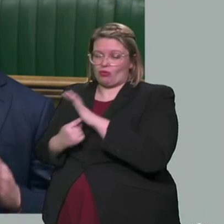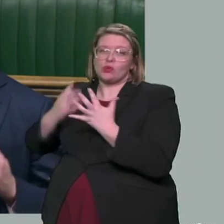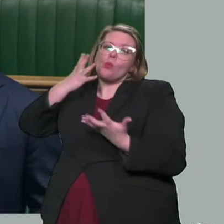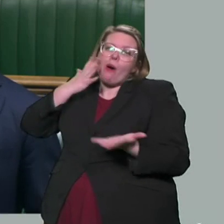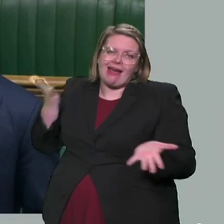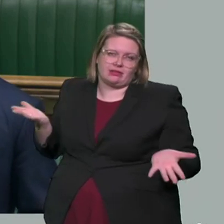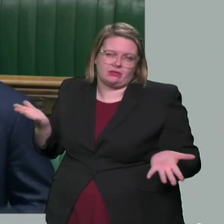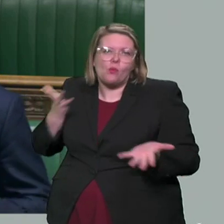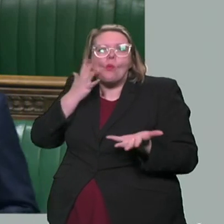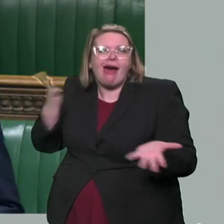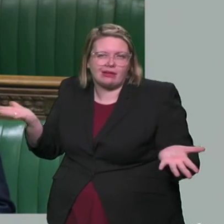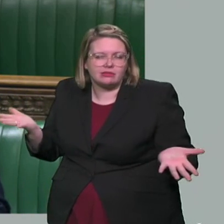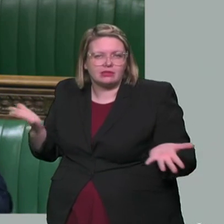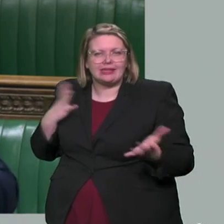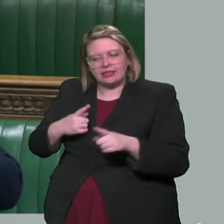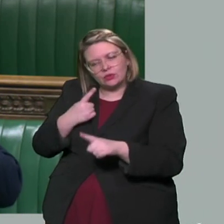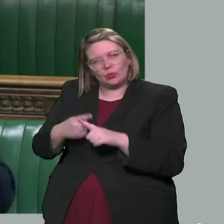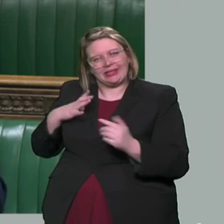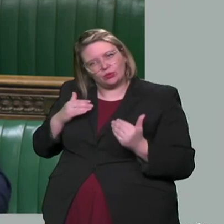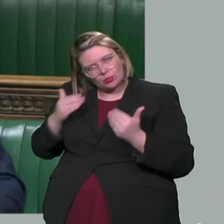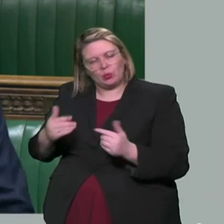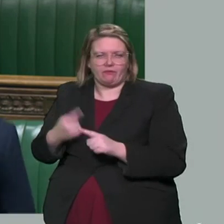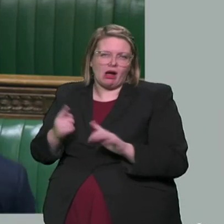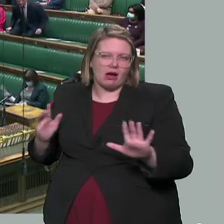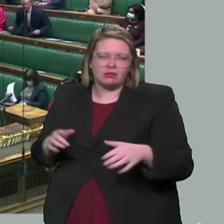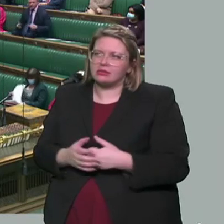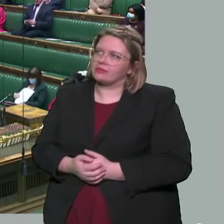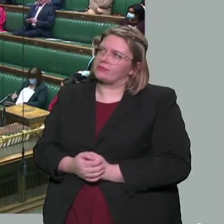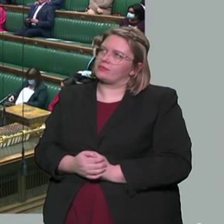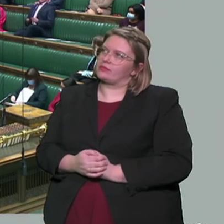He needs to get a grip, and he needs to get a grip fast.